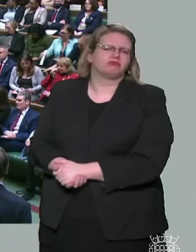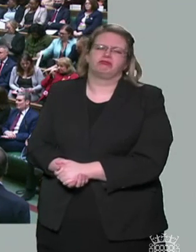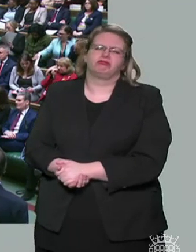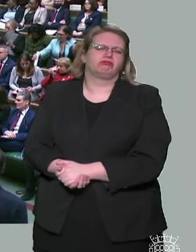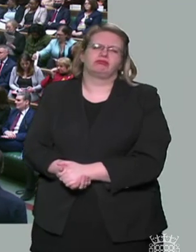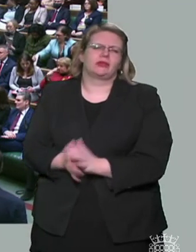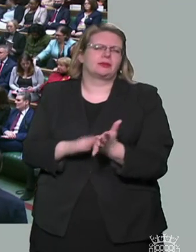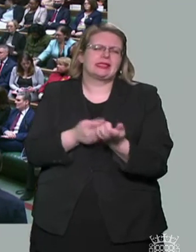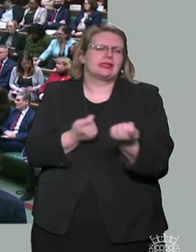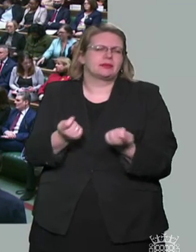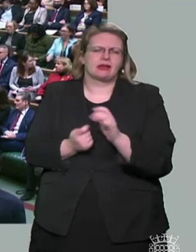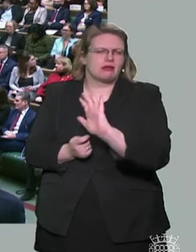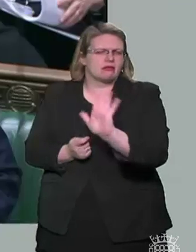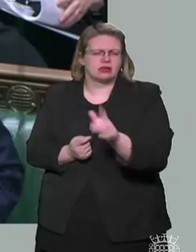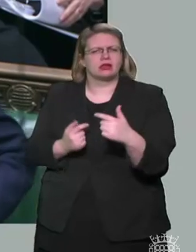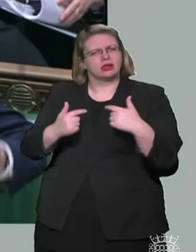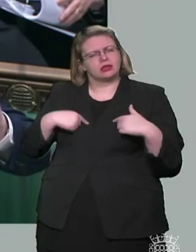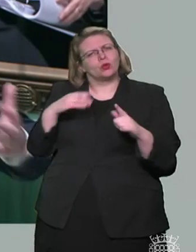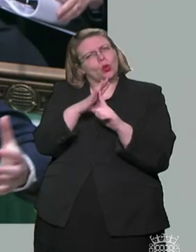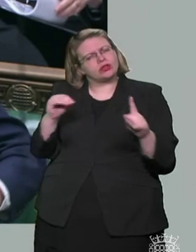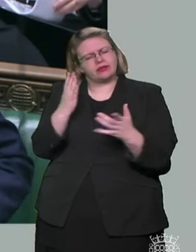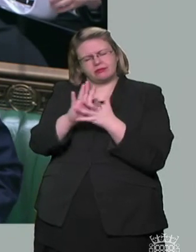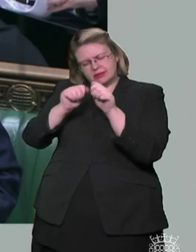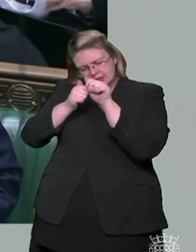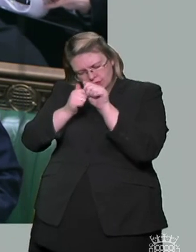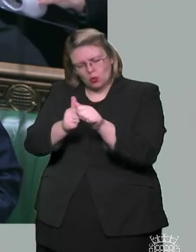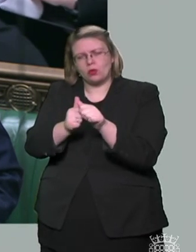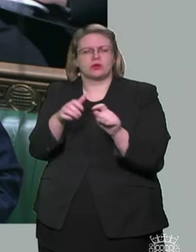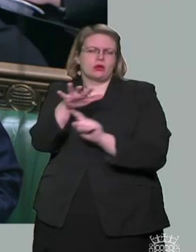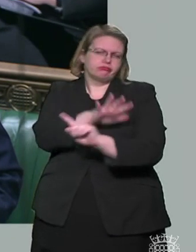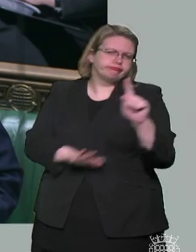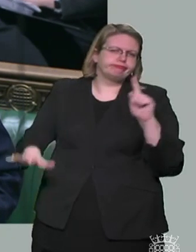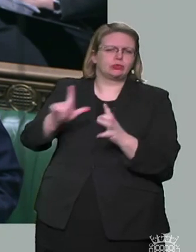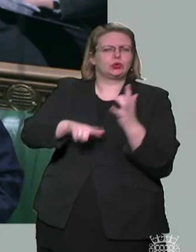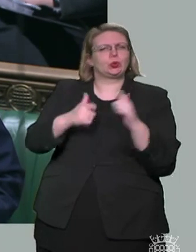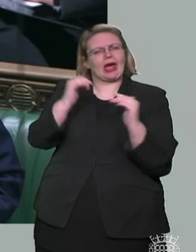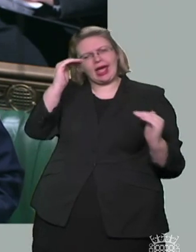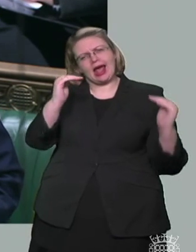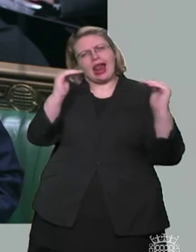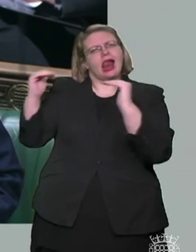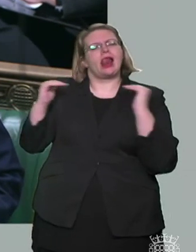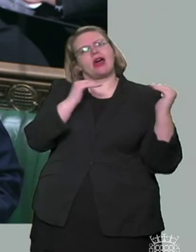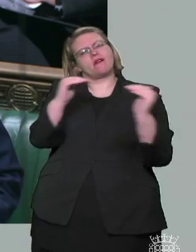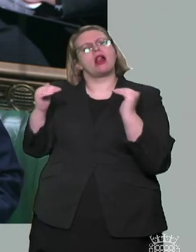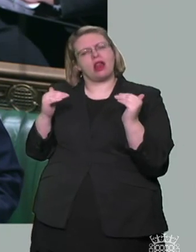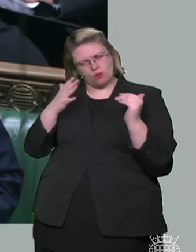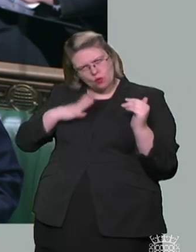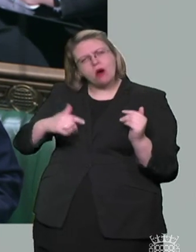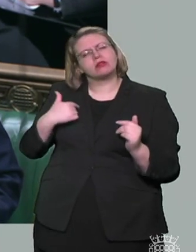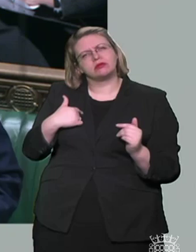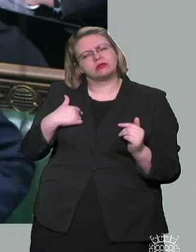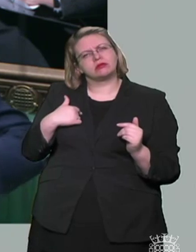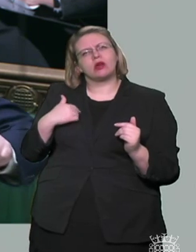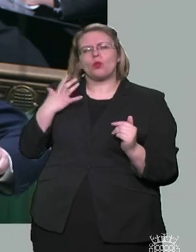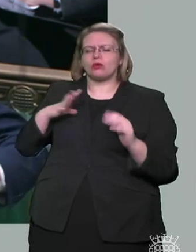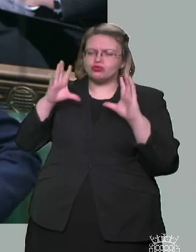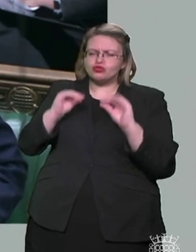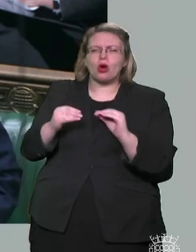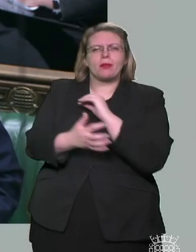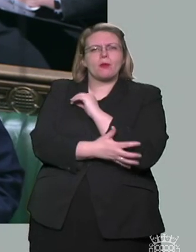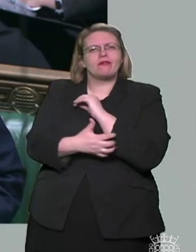No, we are absolutely dedicated to levelling up across our entire country and making sure that we reduce poverty.